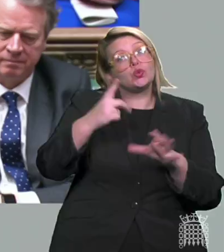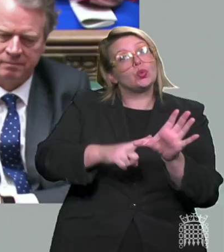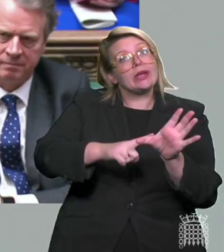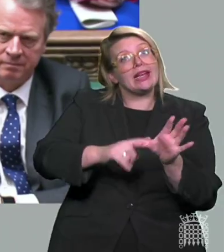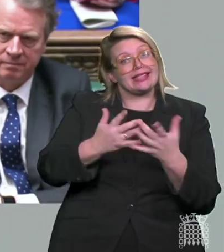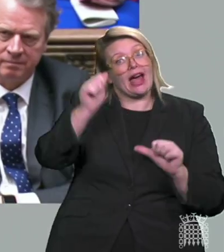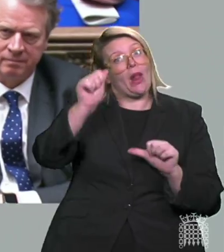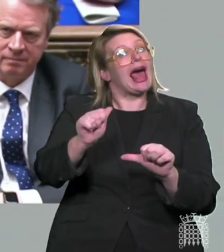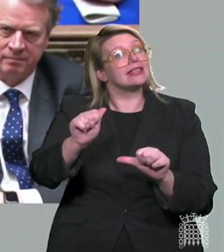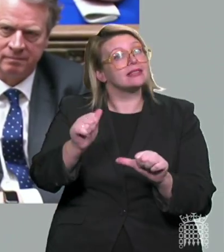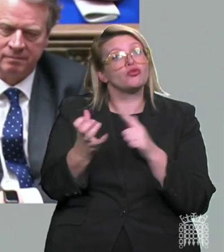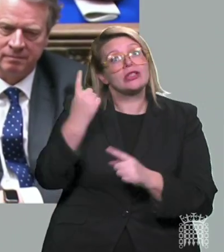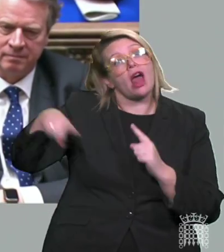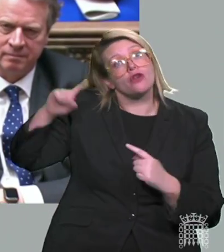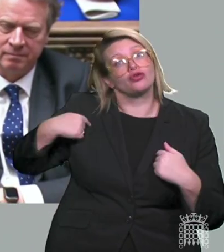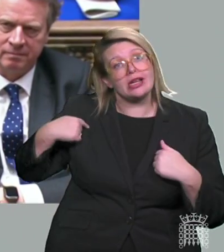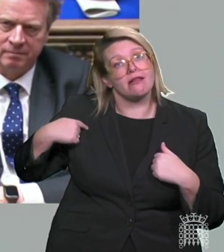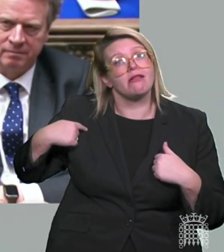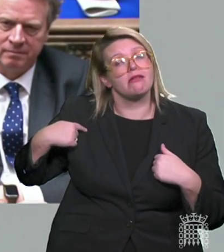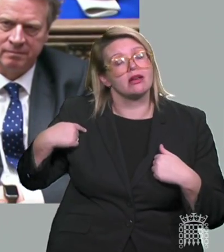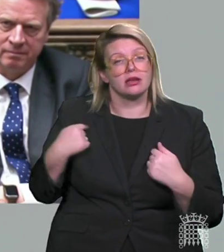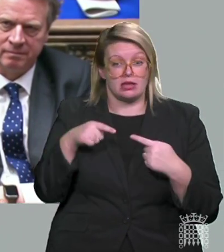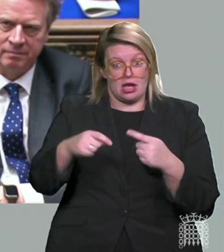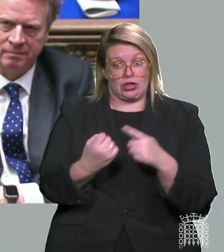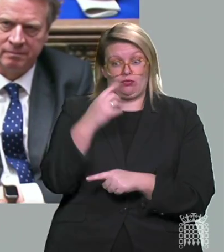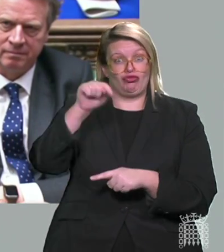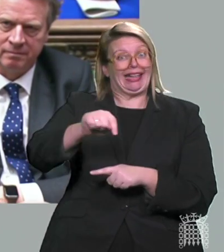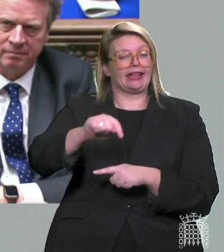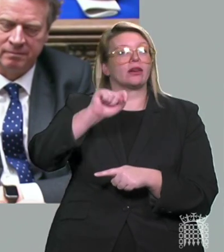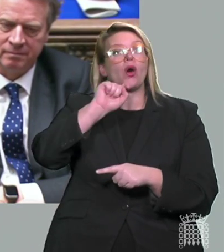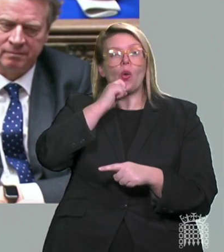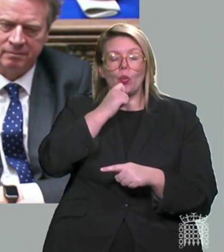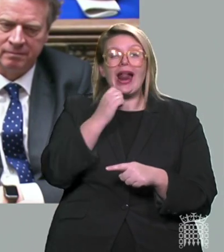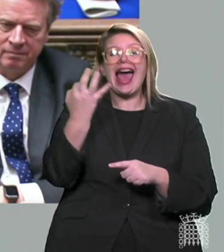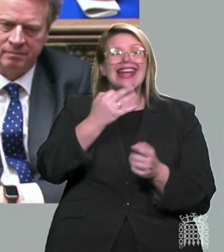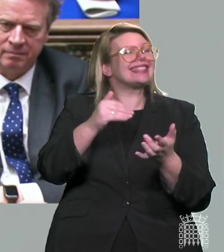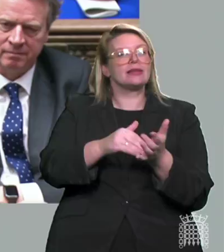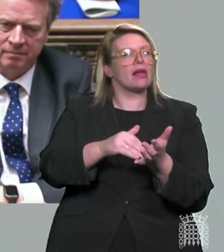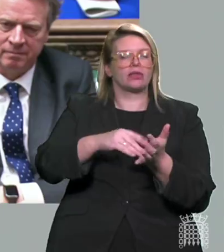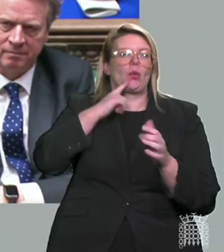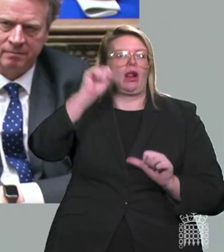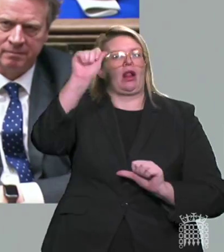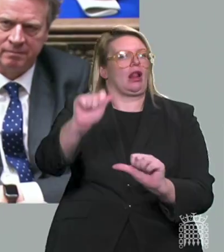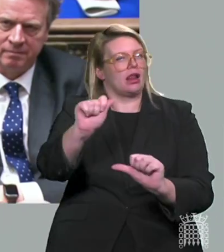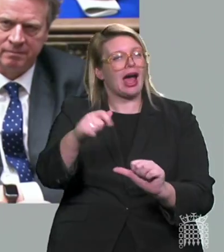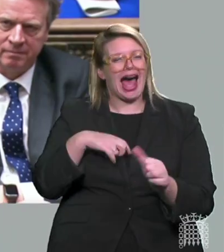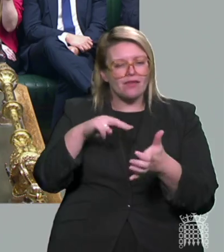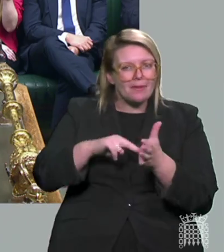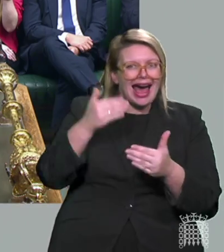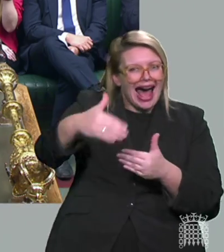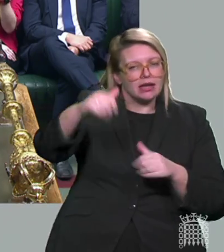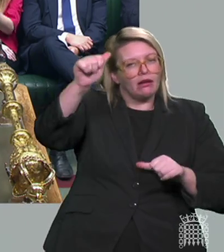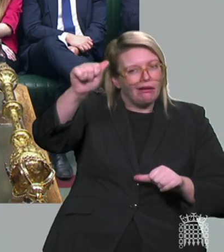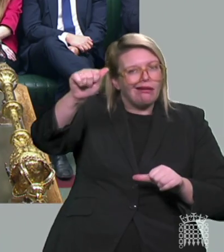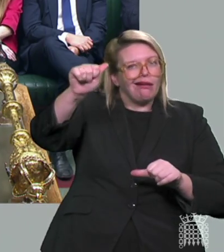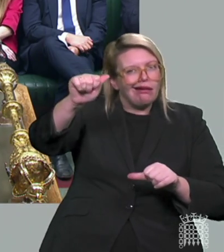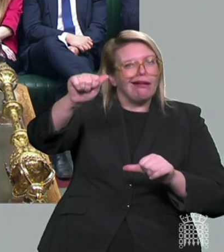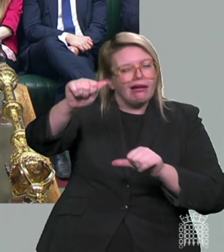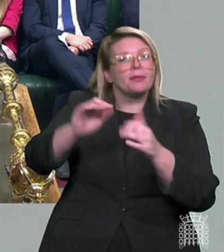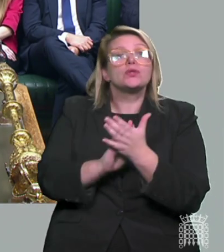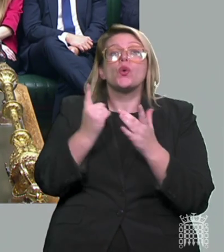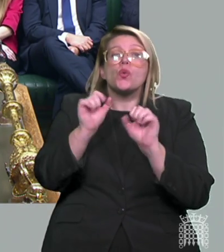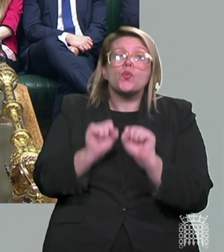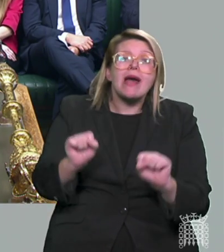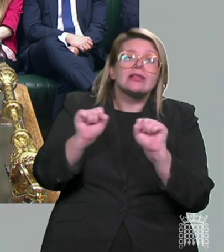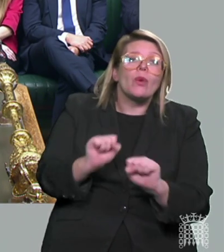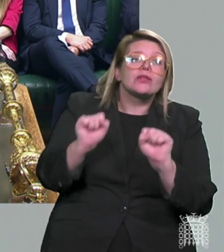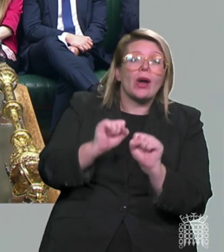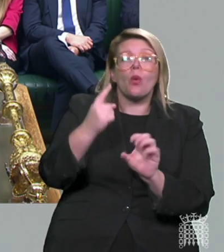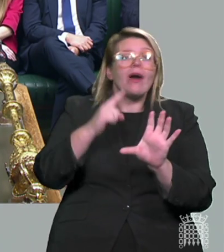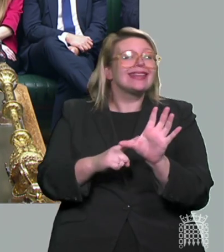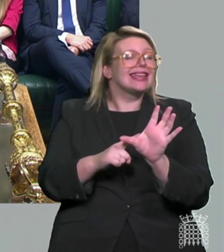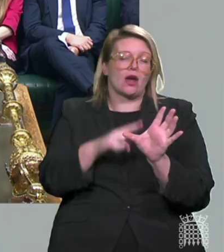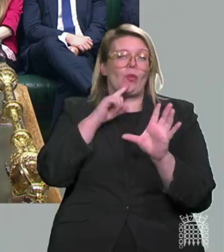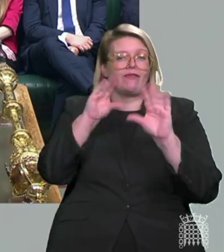We are on track this spring to eliminate waits of 18 months, with a clear plan to go further and eliminate waits of 52 weeks by next spring.